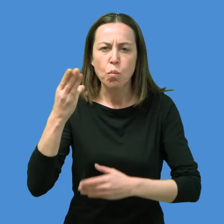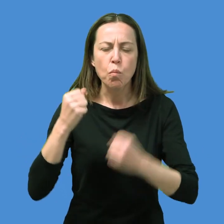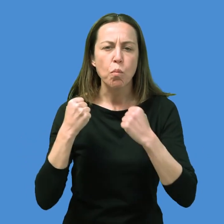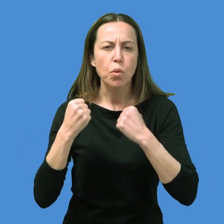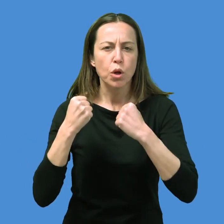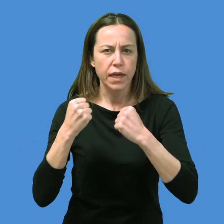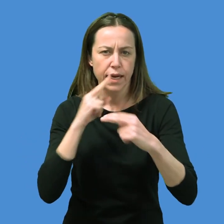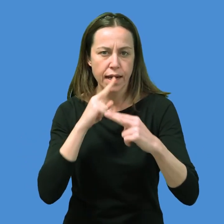fuerte